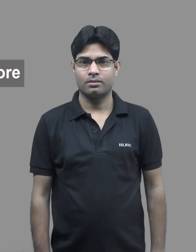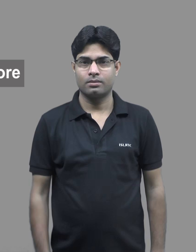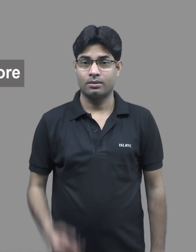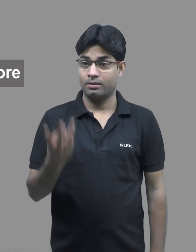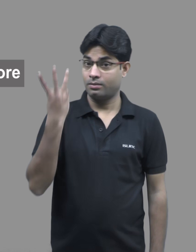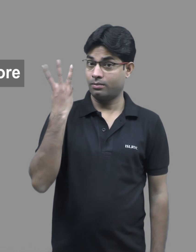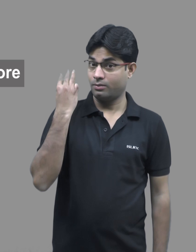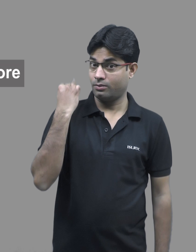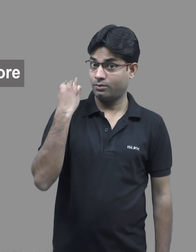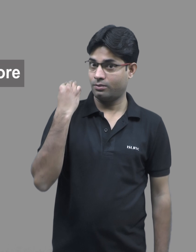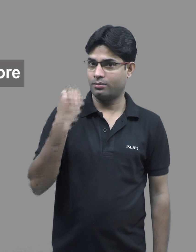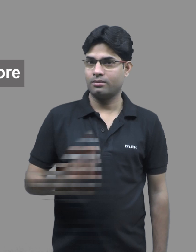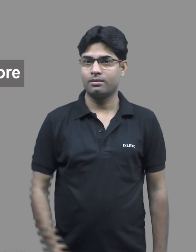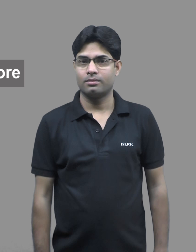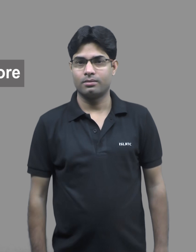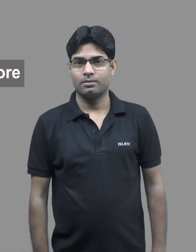Three Days Before